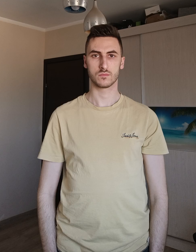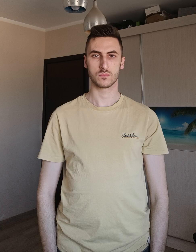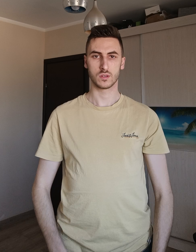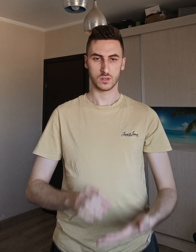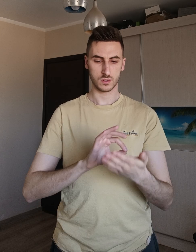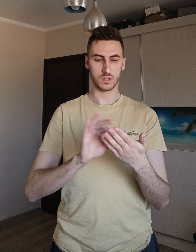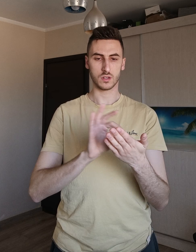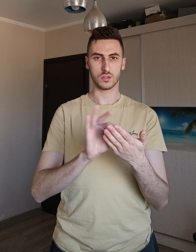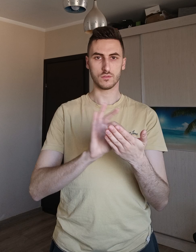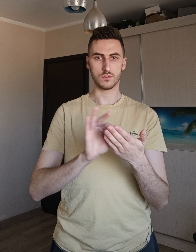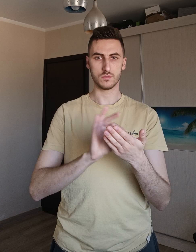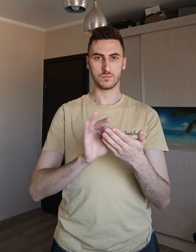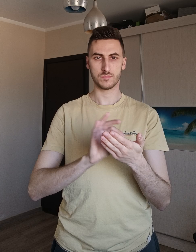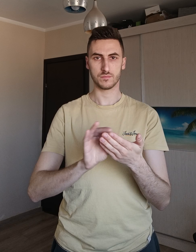לכתוב